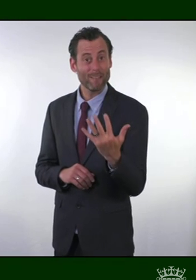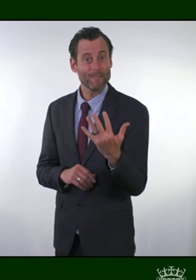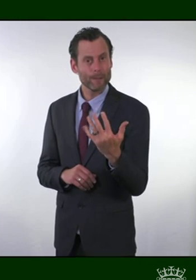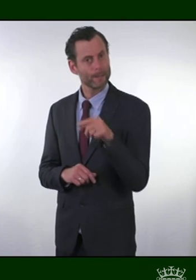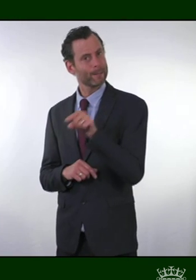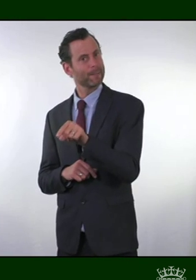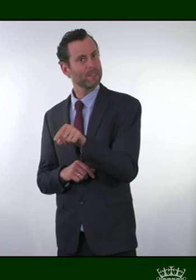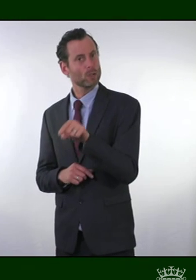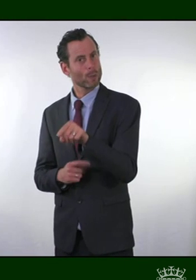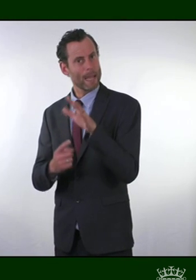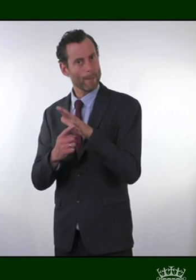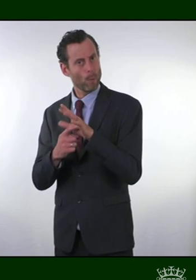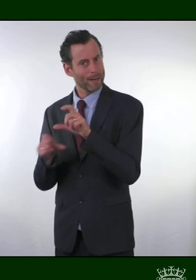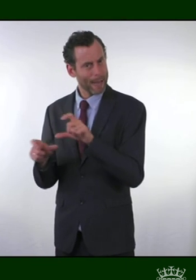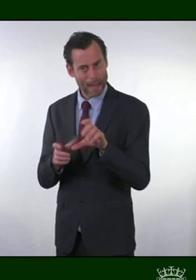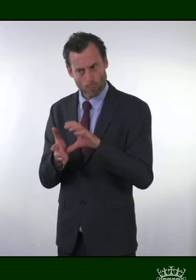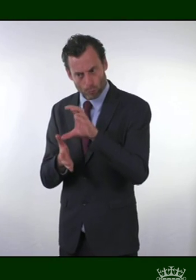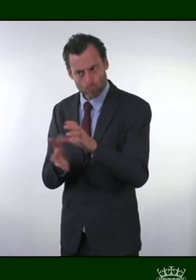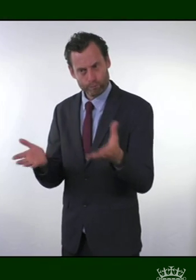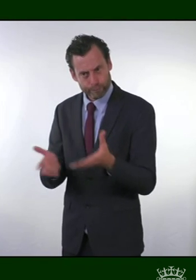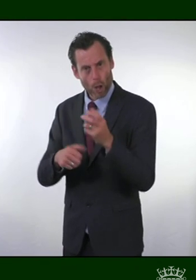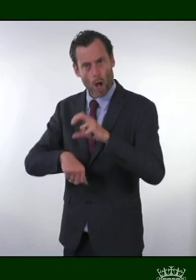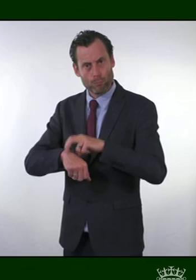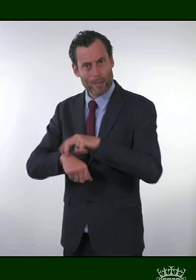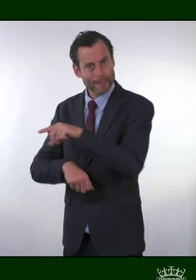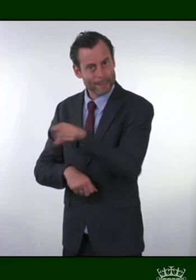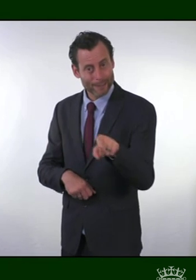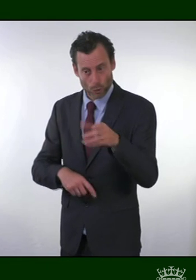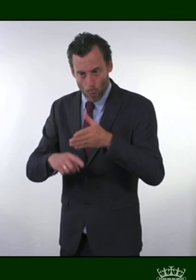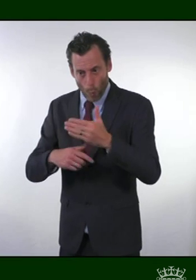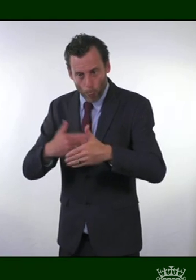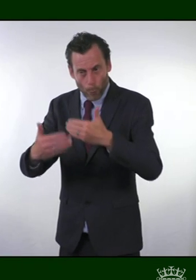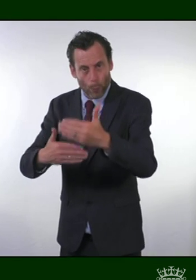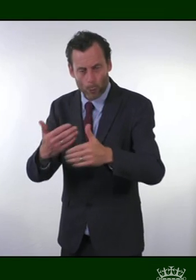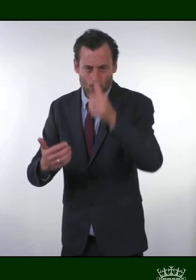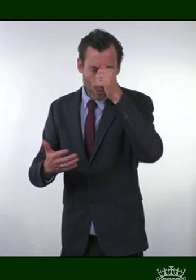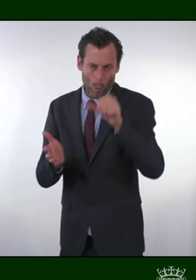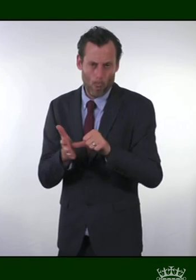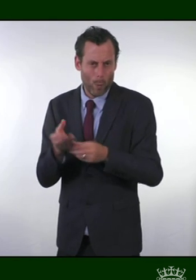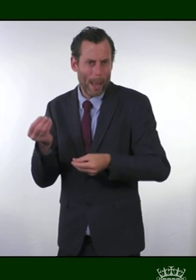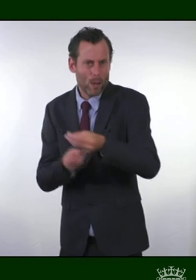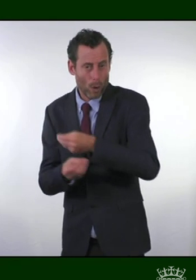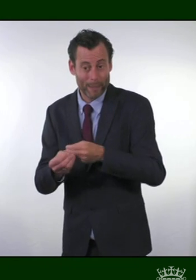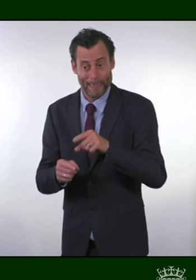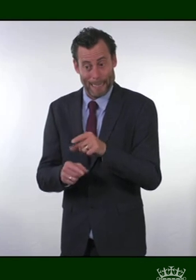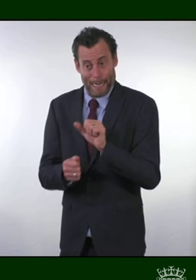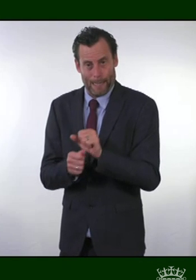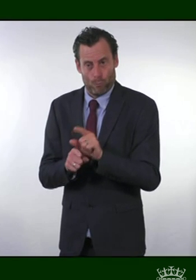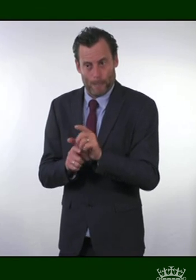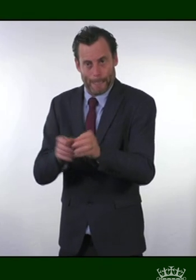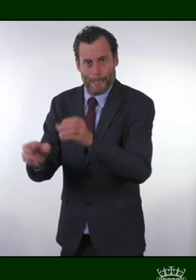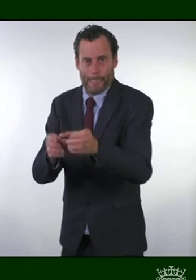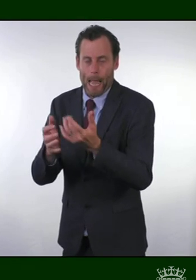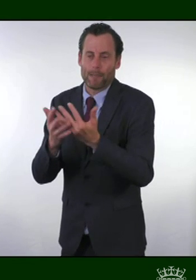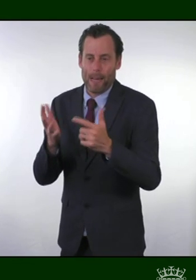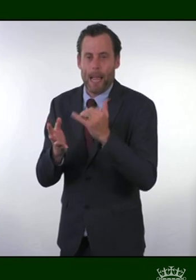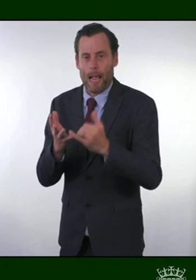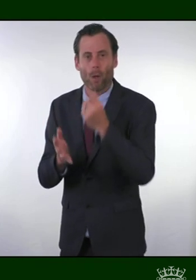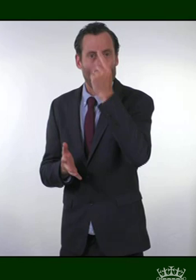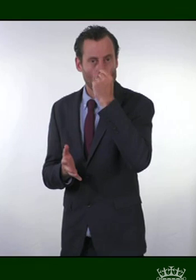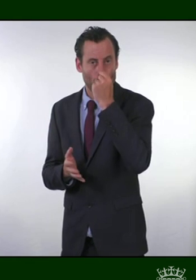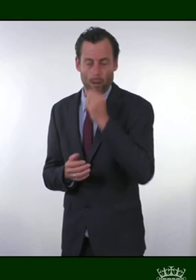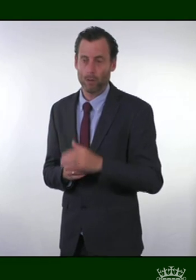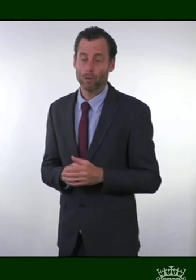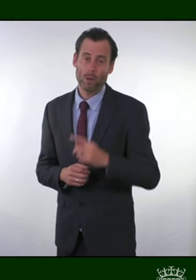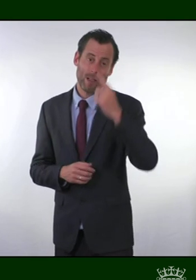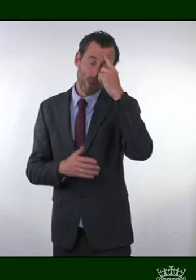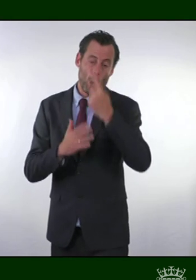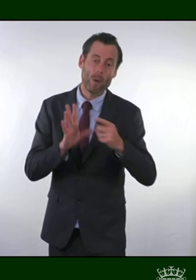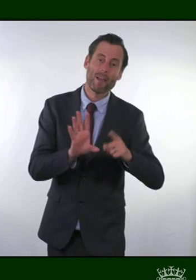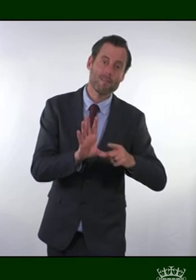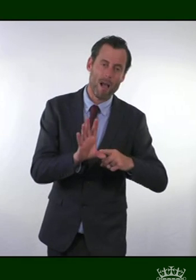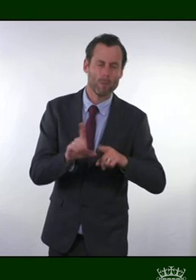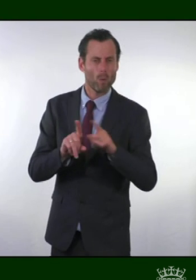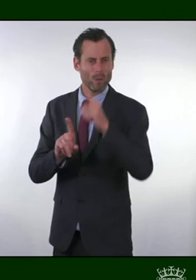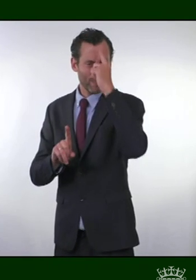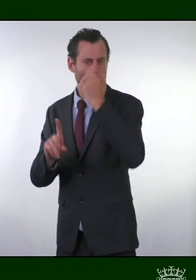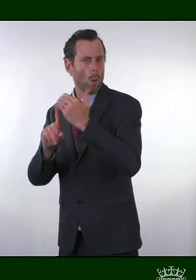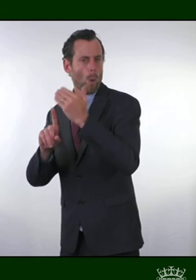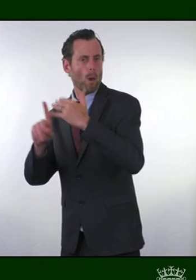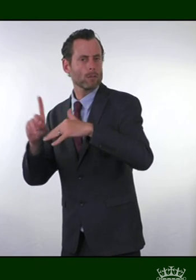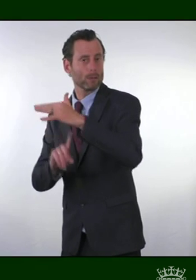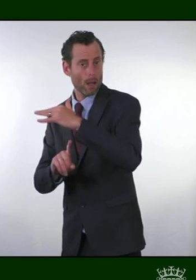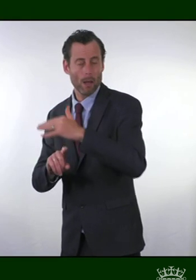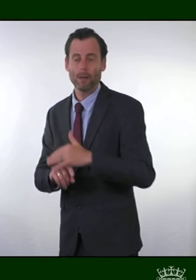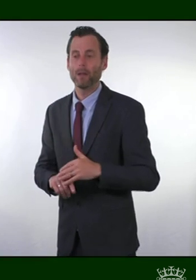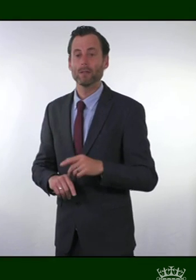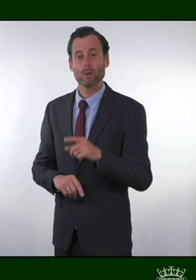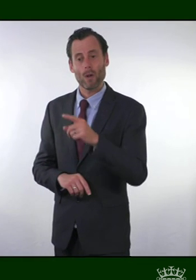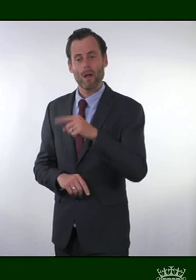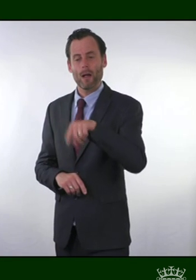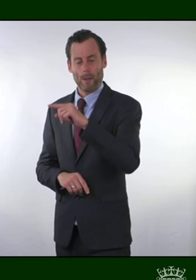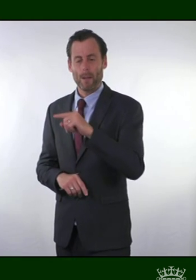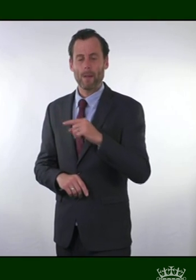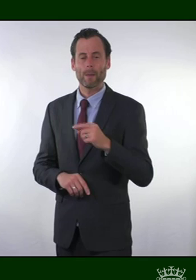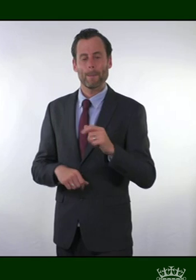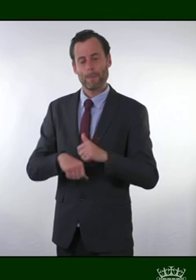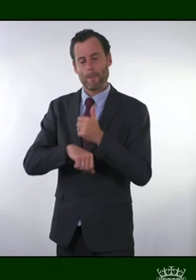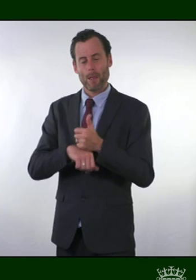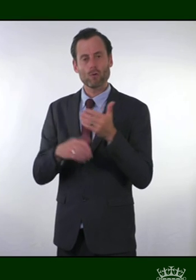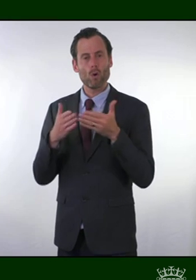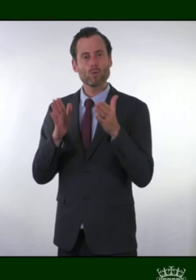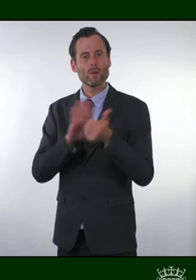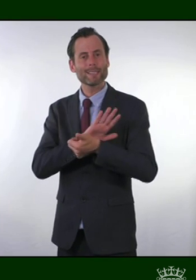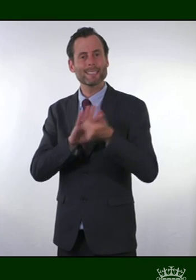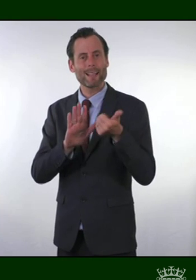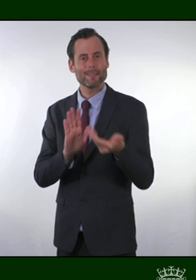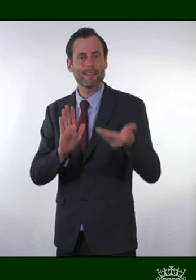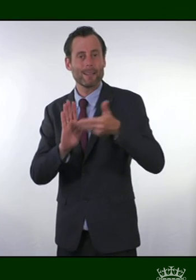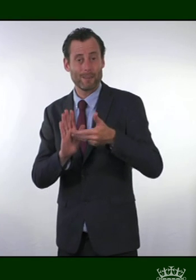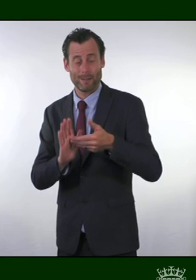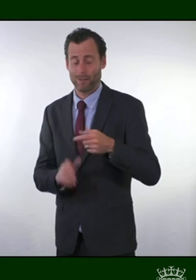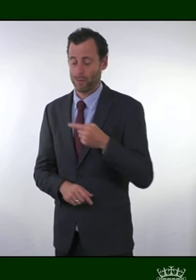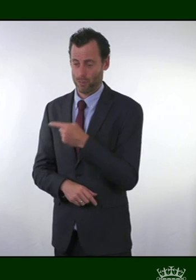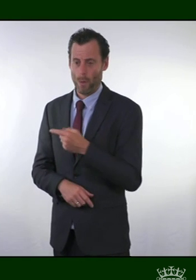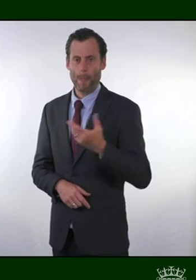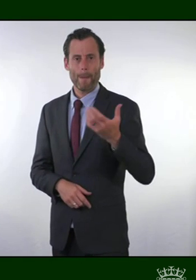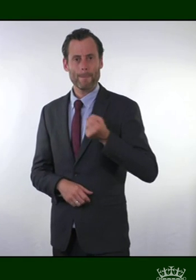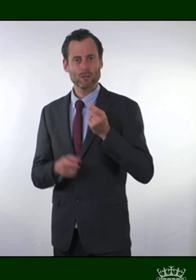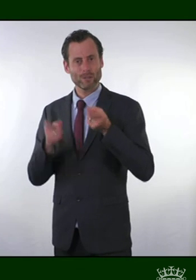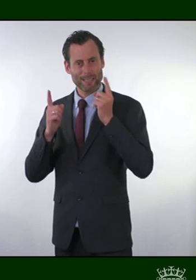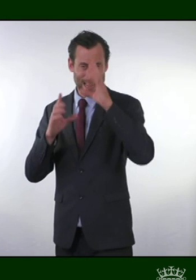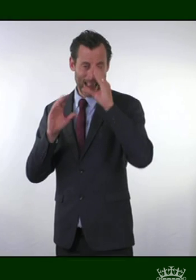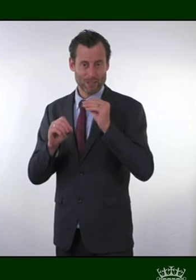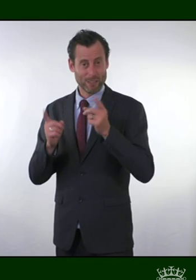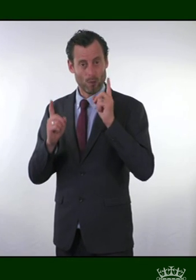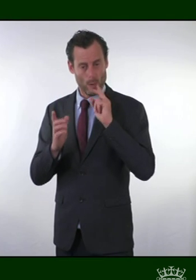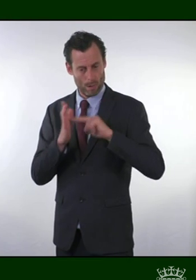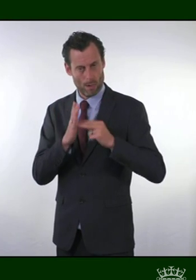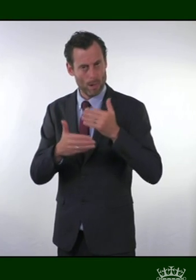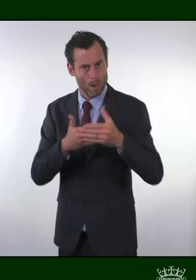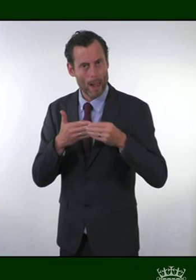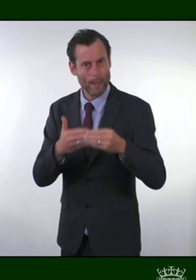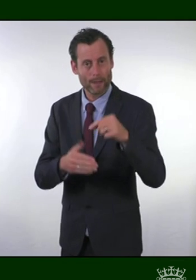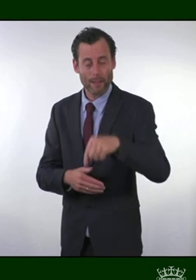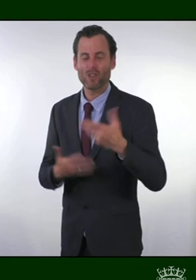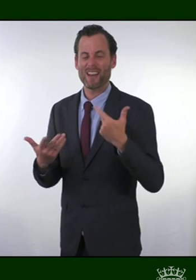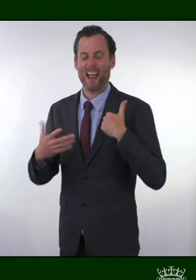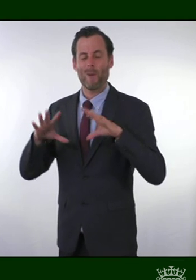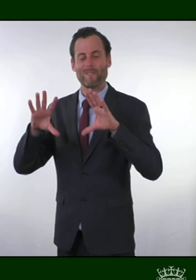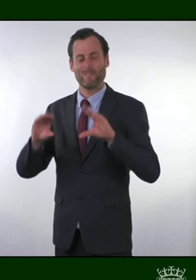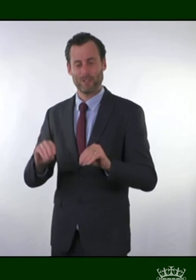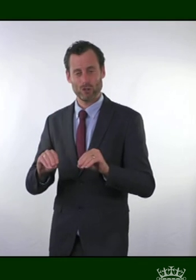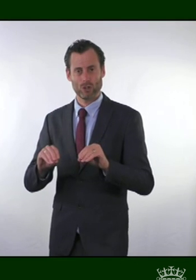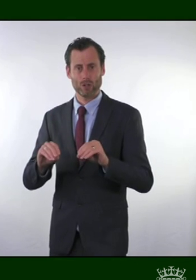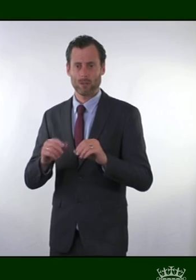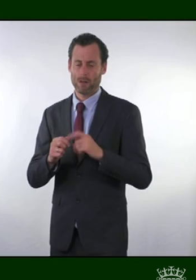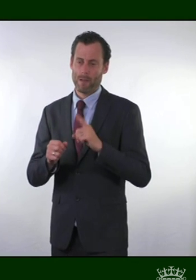It is important that we provide that financial incentive at this time of economic distress, to try to create as many new apprenticeships as possible, including for those who are older, who will of course also benefit from all the other universal skills interventions that my right honourable Friends the Secretary of State for Work and Pensions and the Secretary of State for Education will take forward.